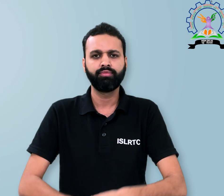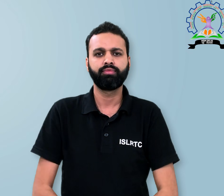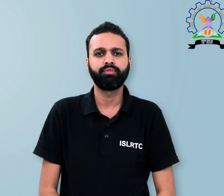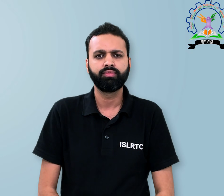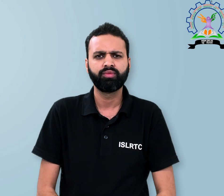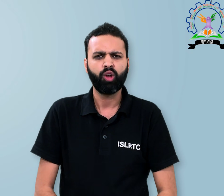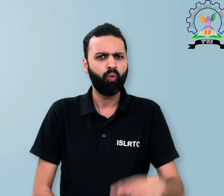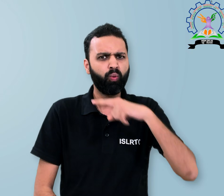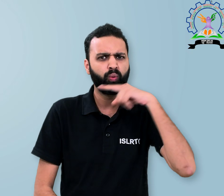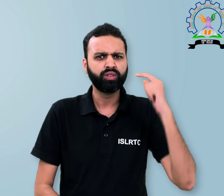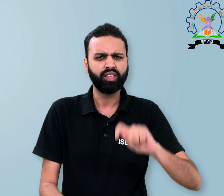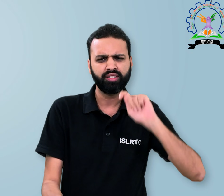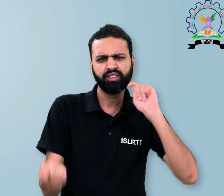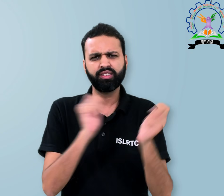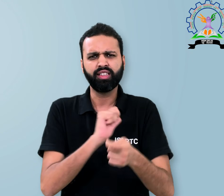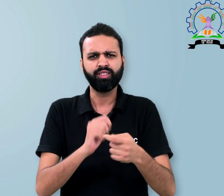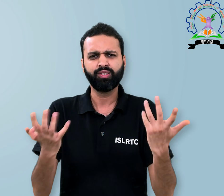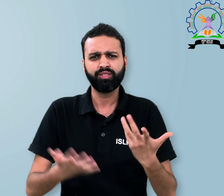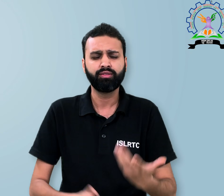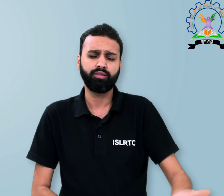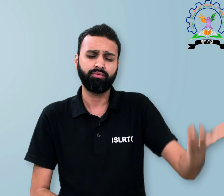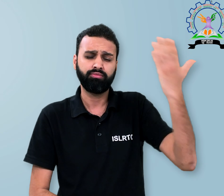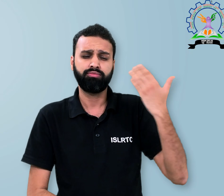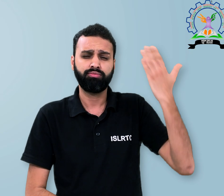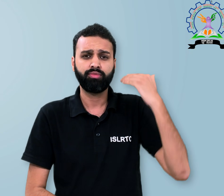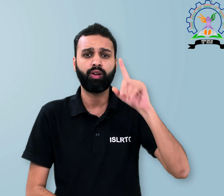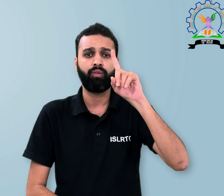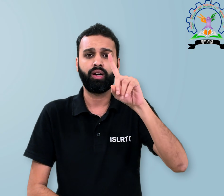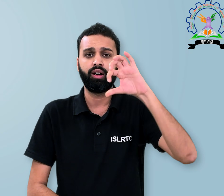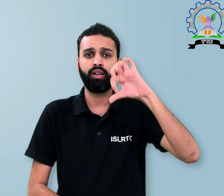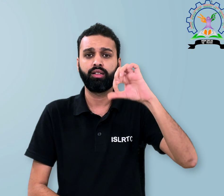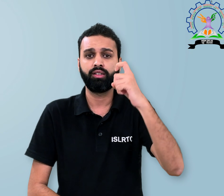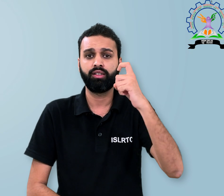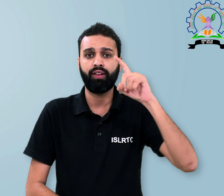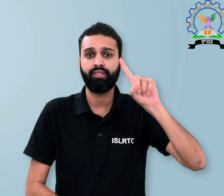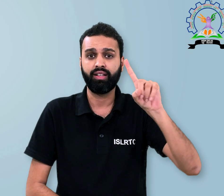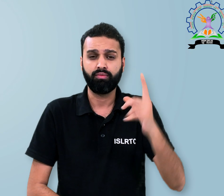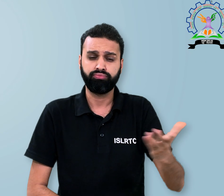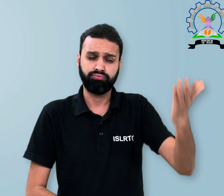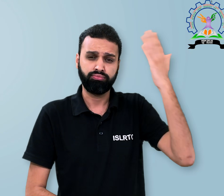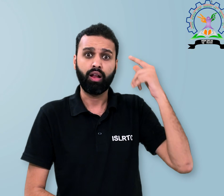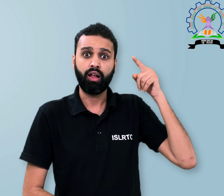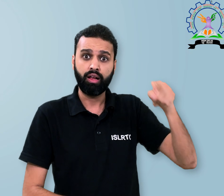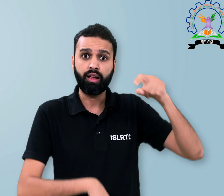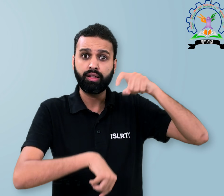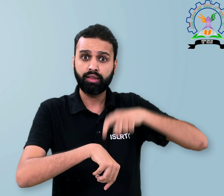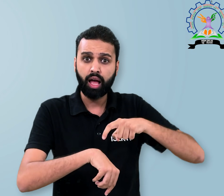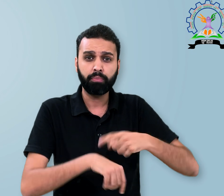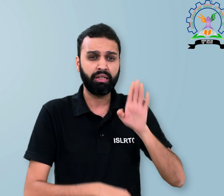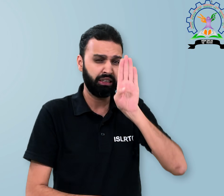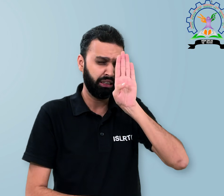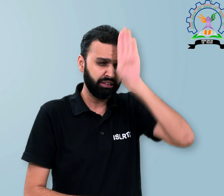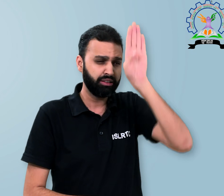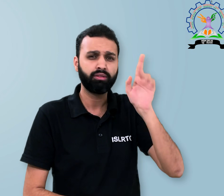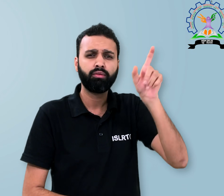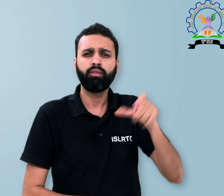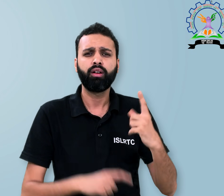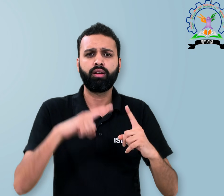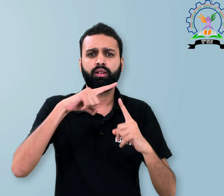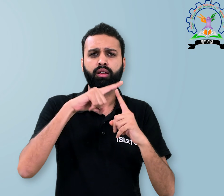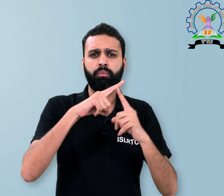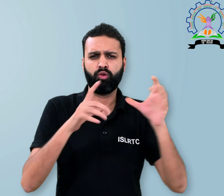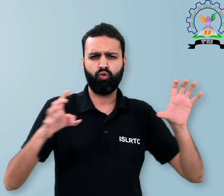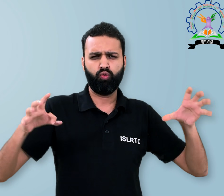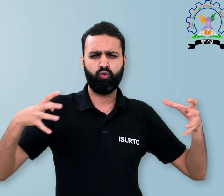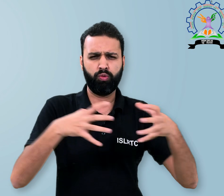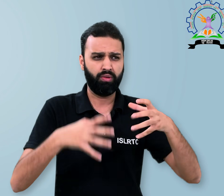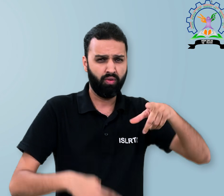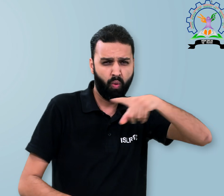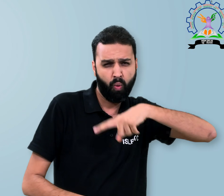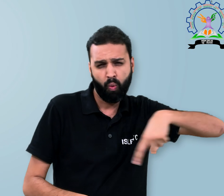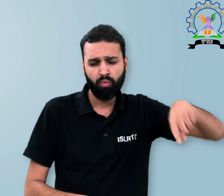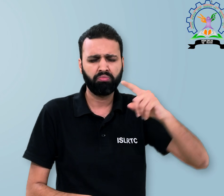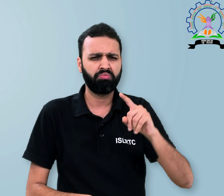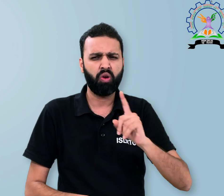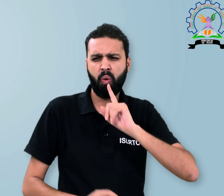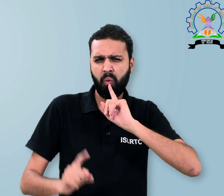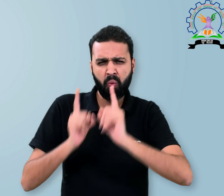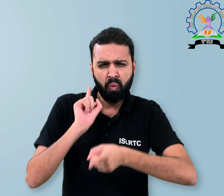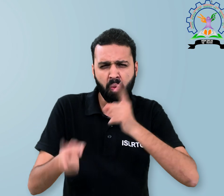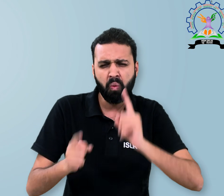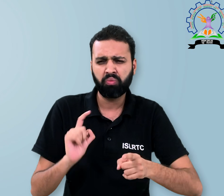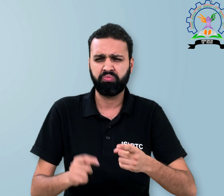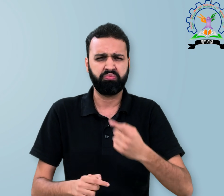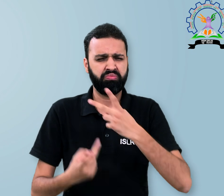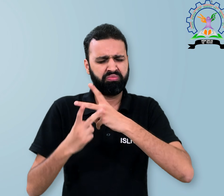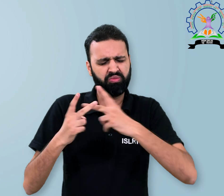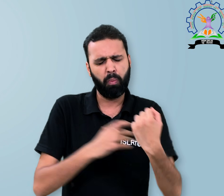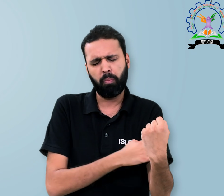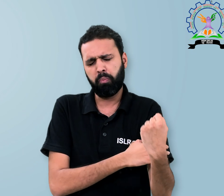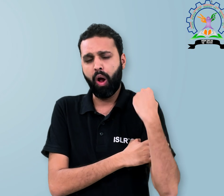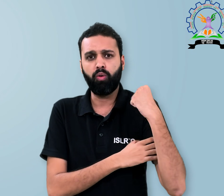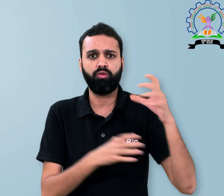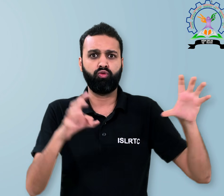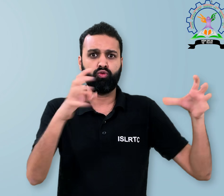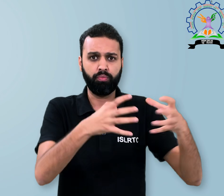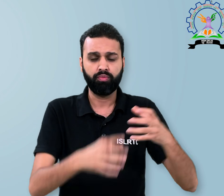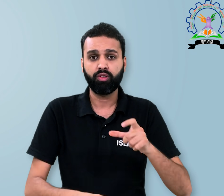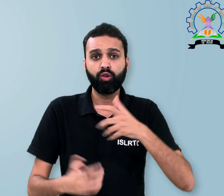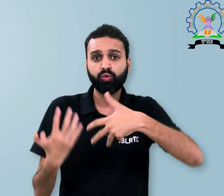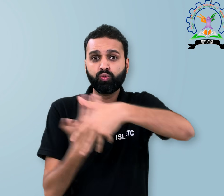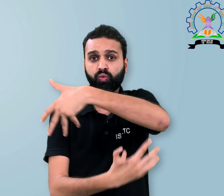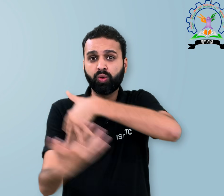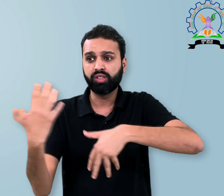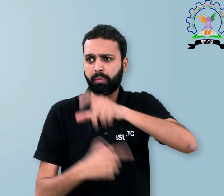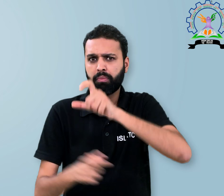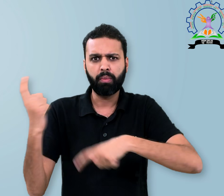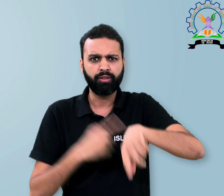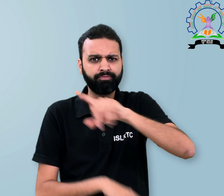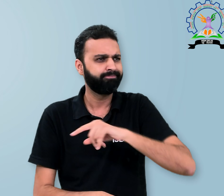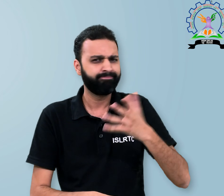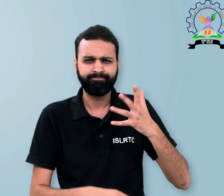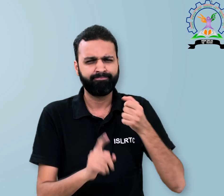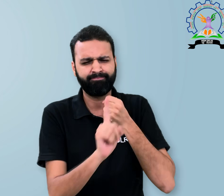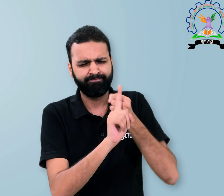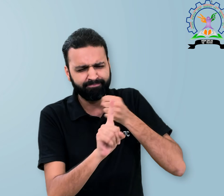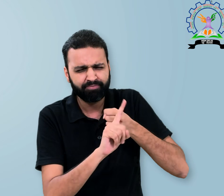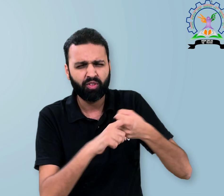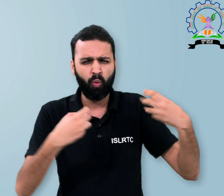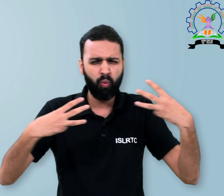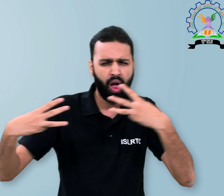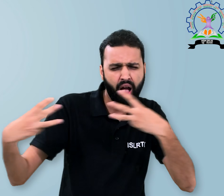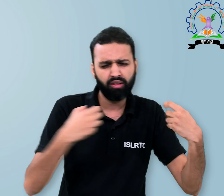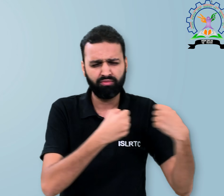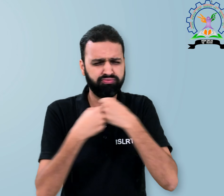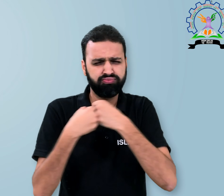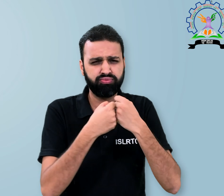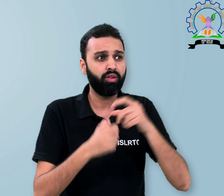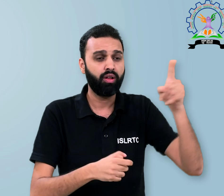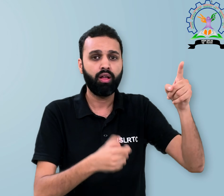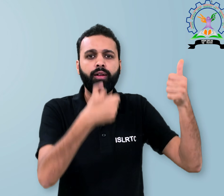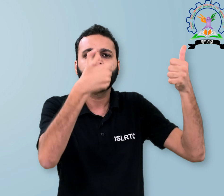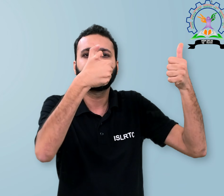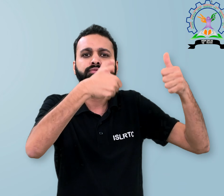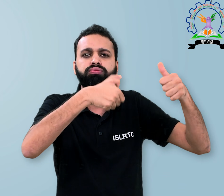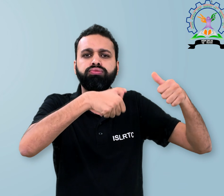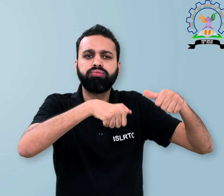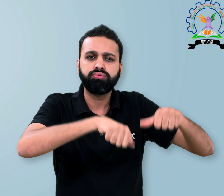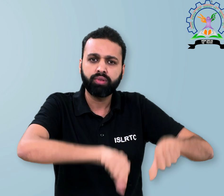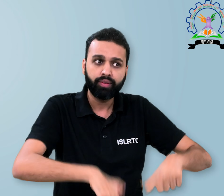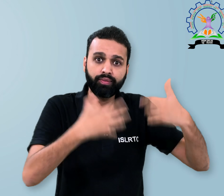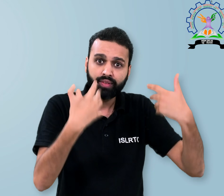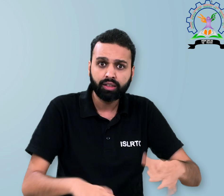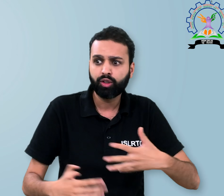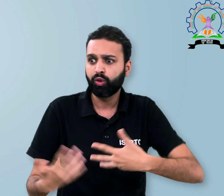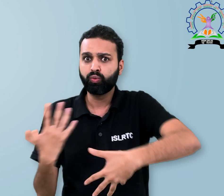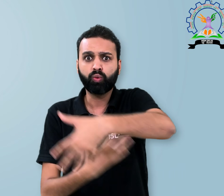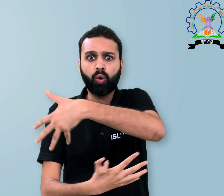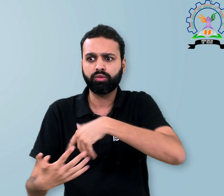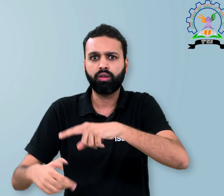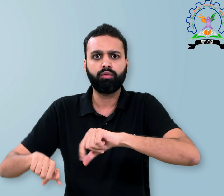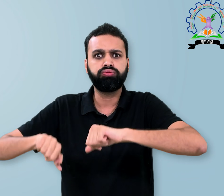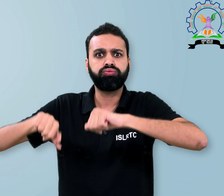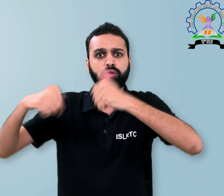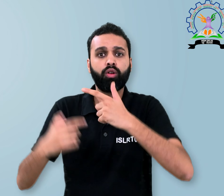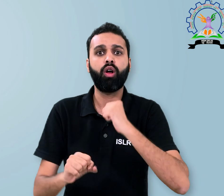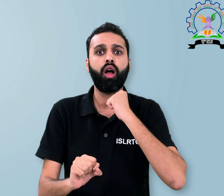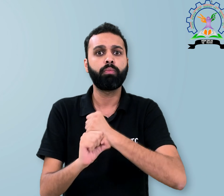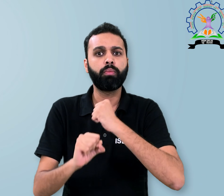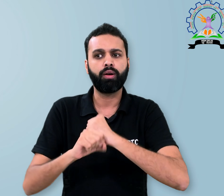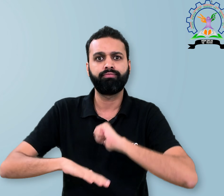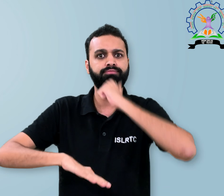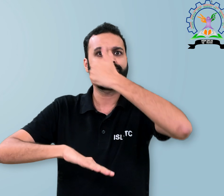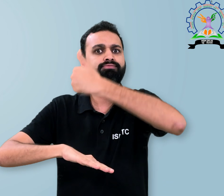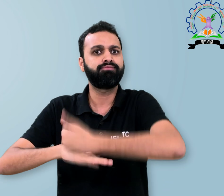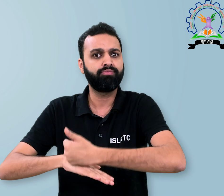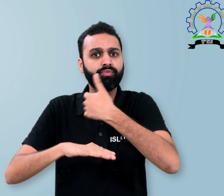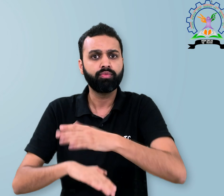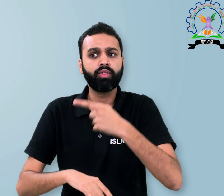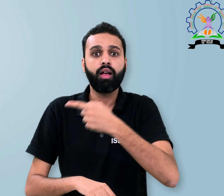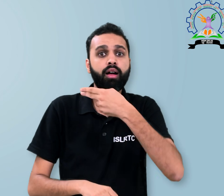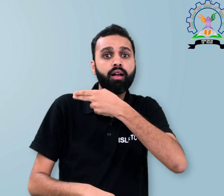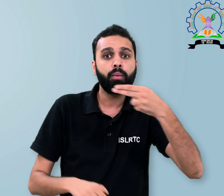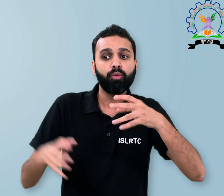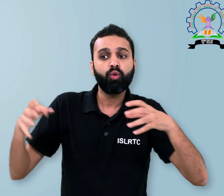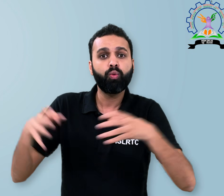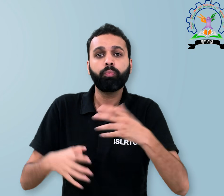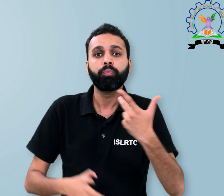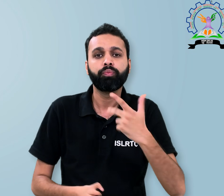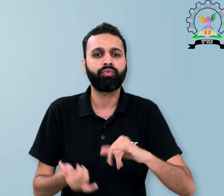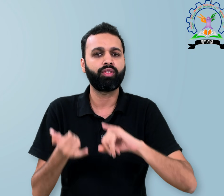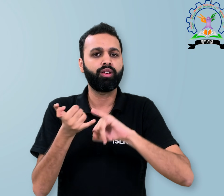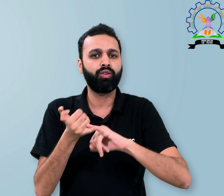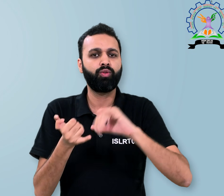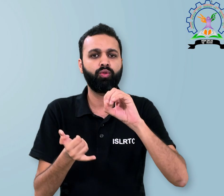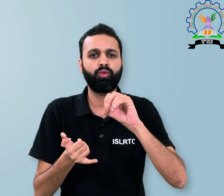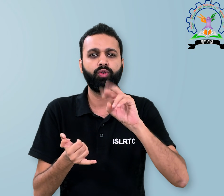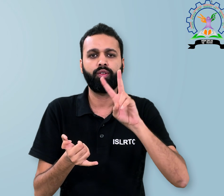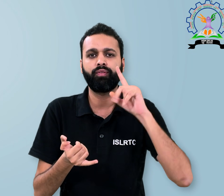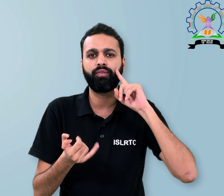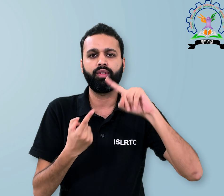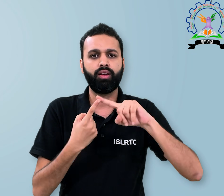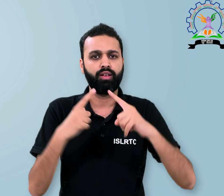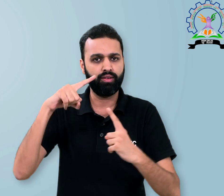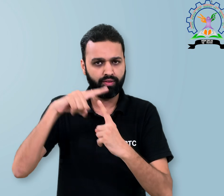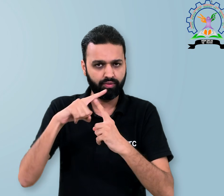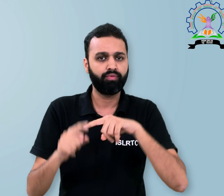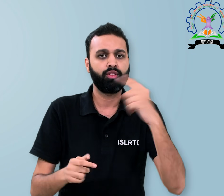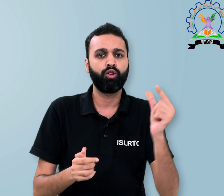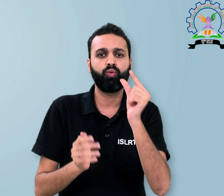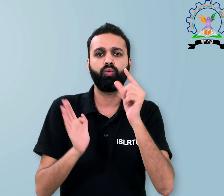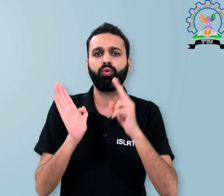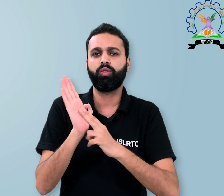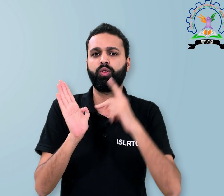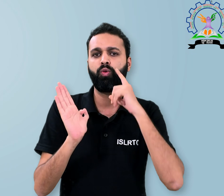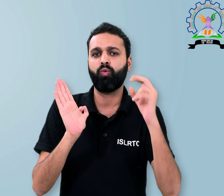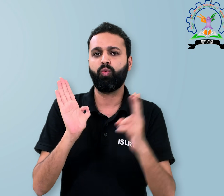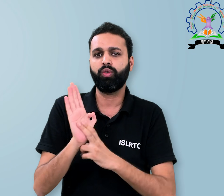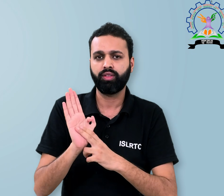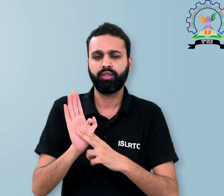The Russian Revolution refers to the series of revolutions in Russia in 1917 that led to the overthrow of the Tsarist autocracy and the establishment of the Soviet Union.